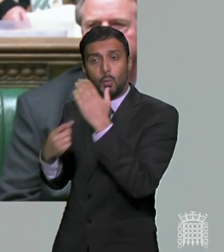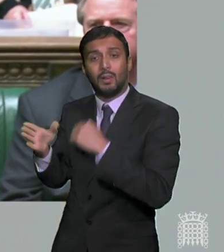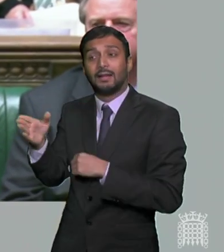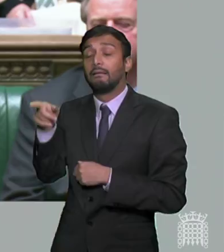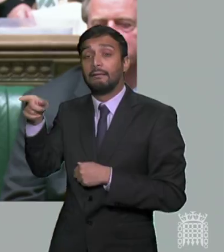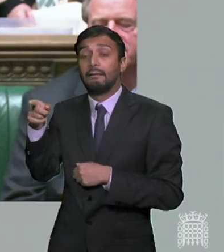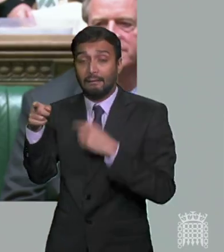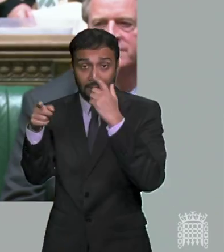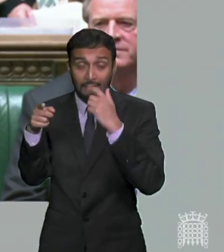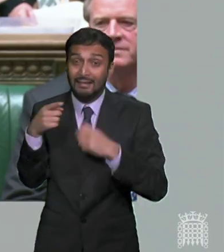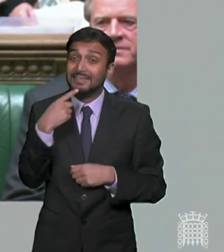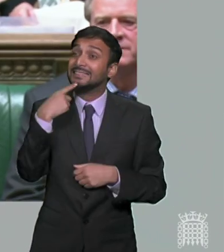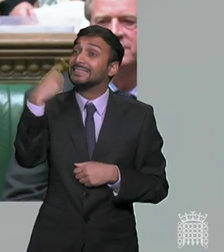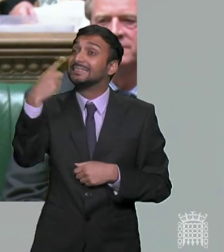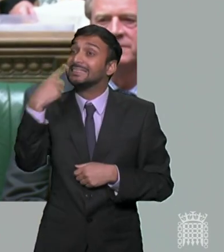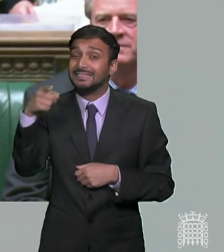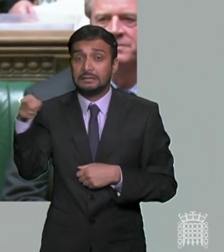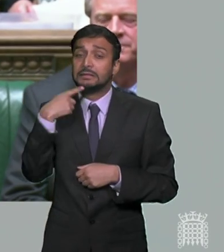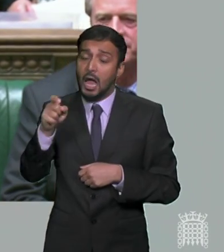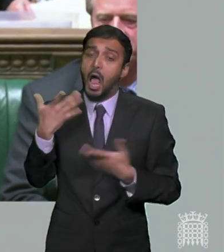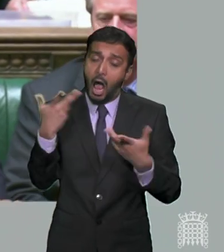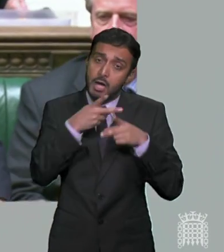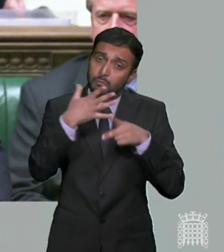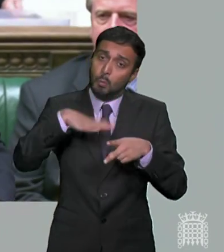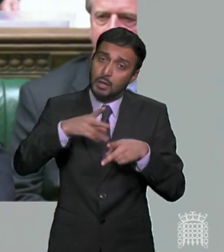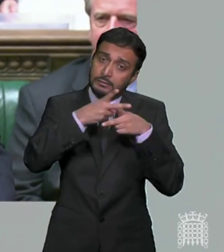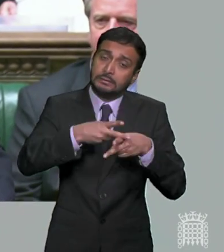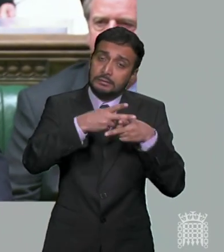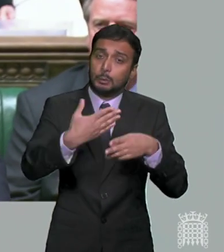He says that he cares for working people, but he will not stand up to the unions.